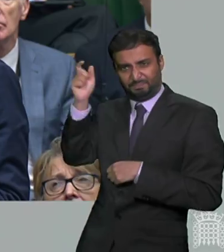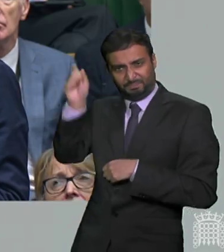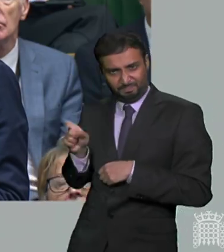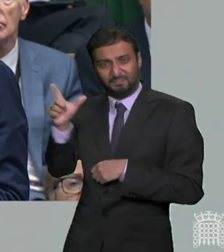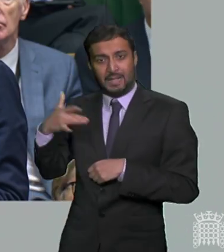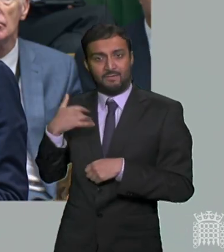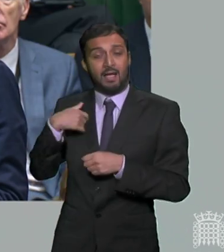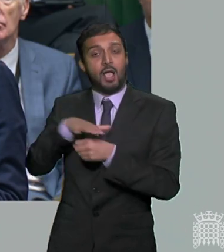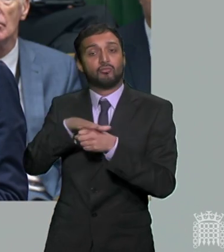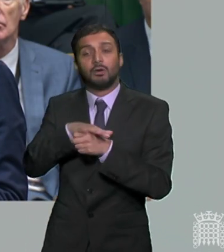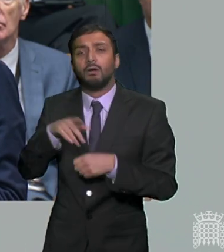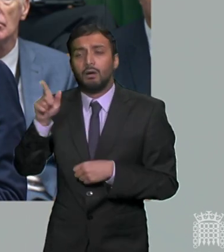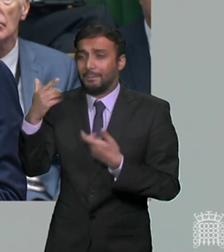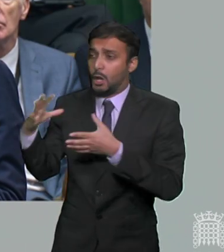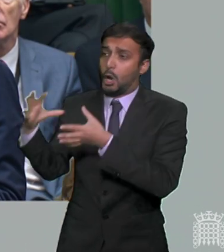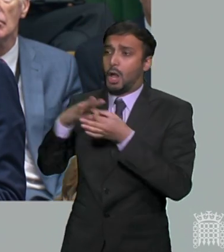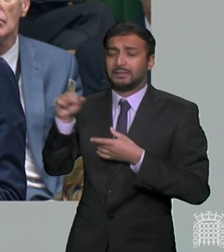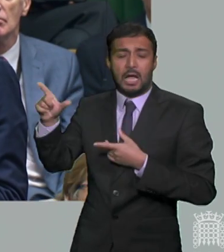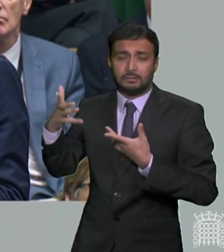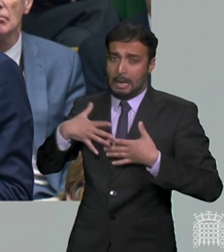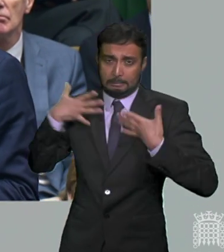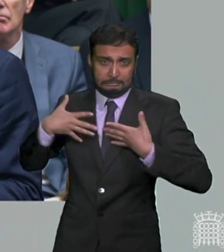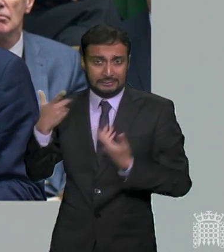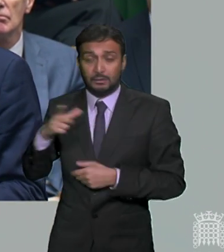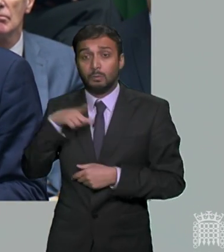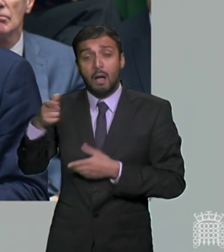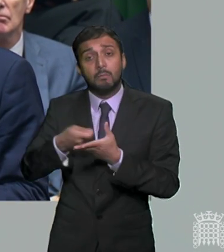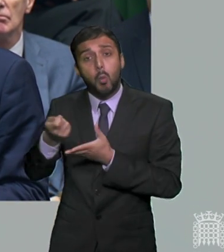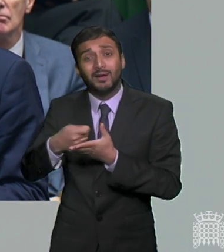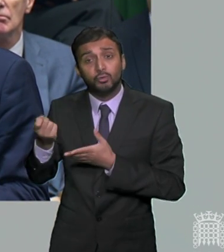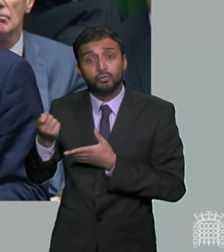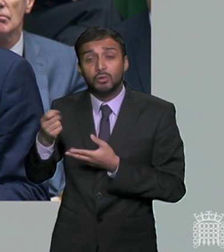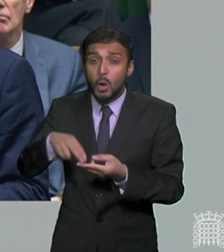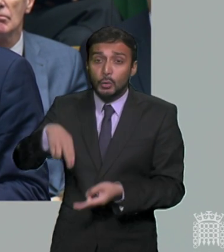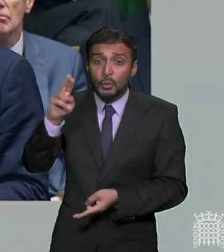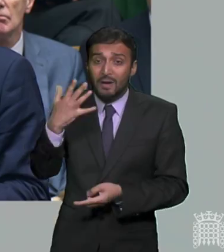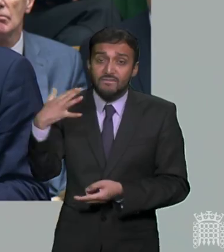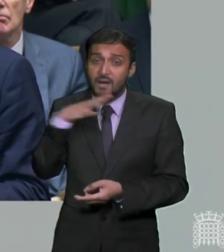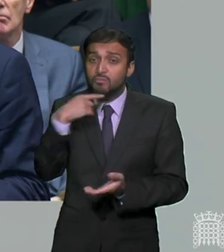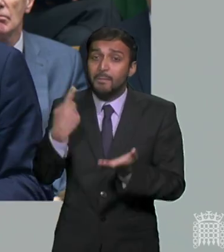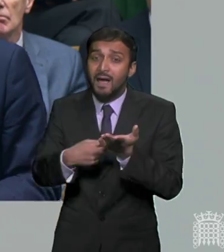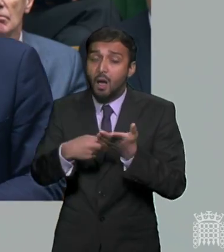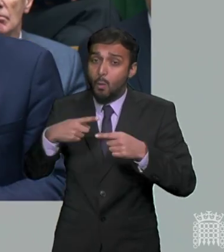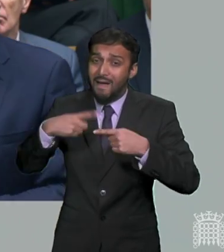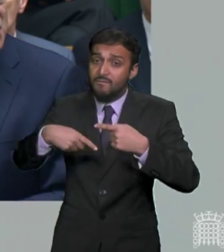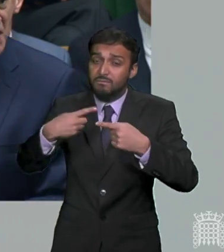Her mortgage payments have risen by £500 a month.